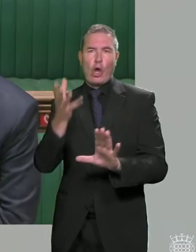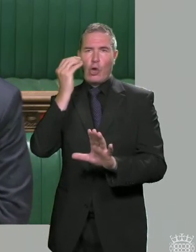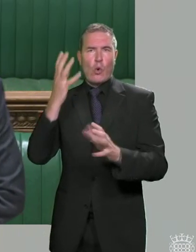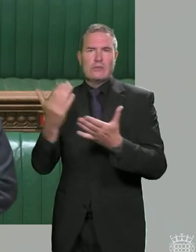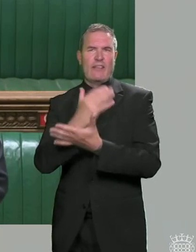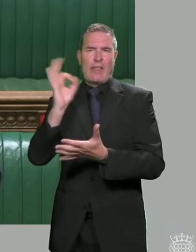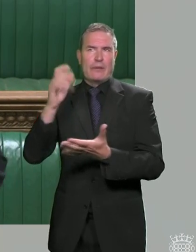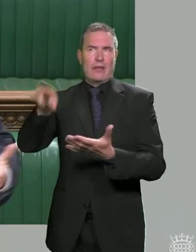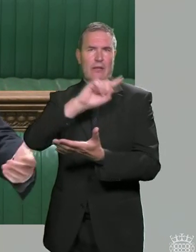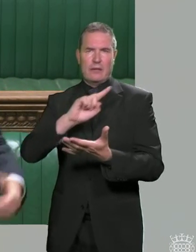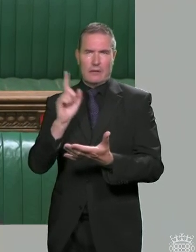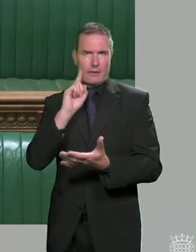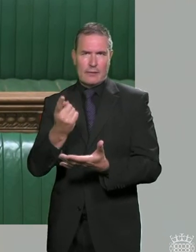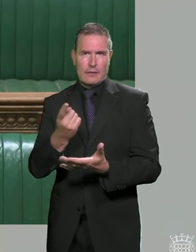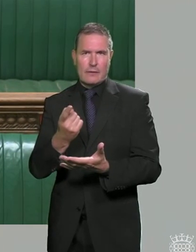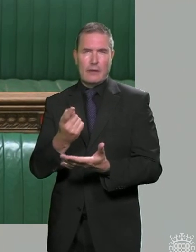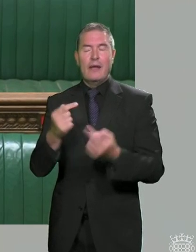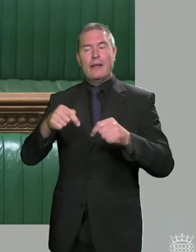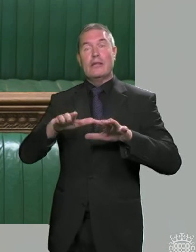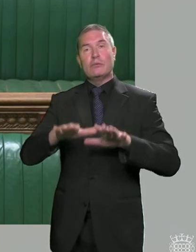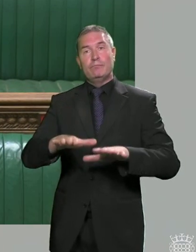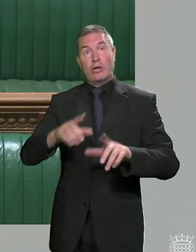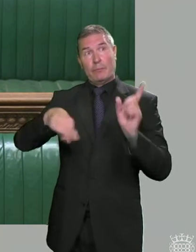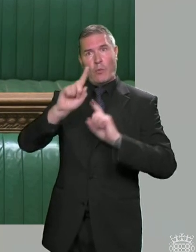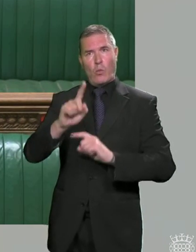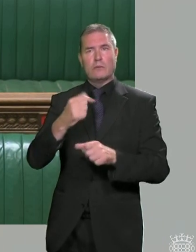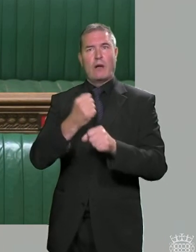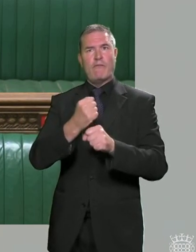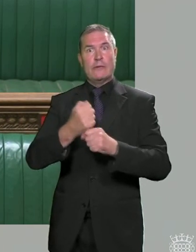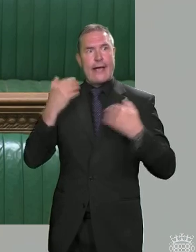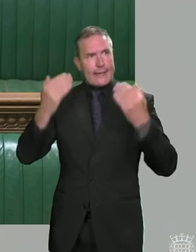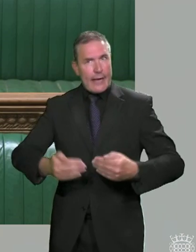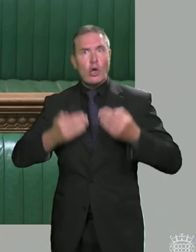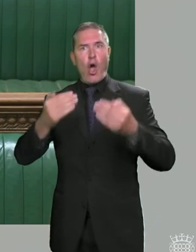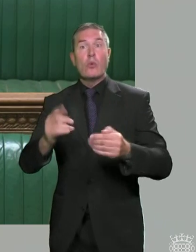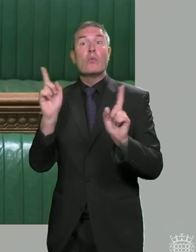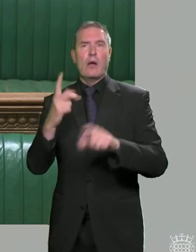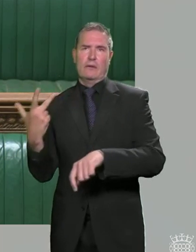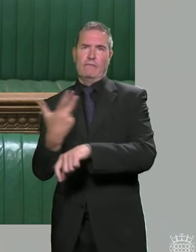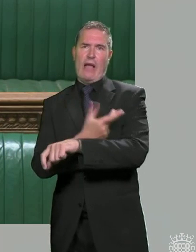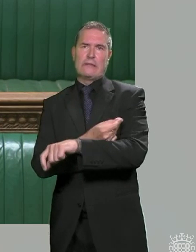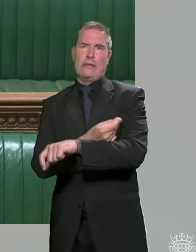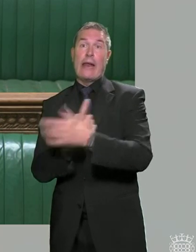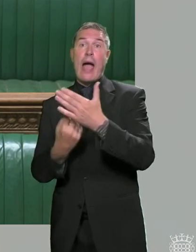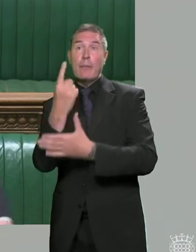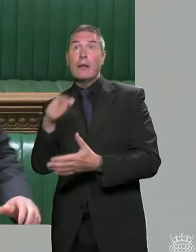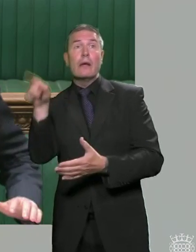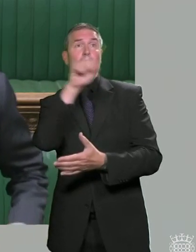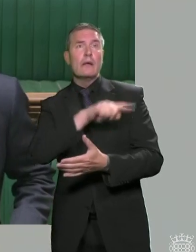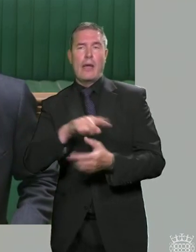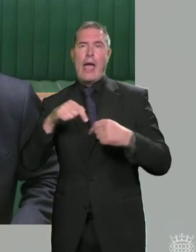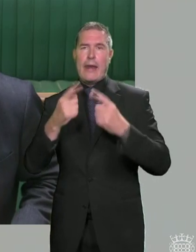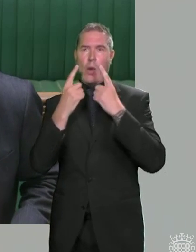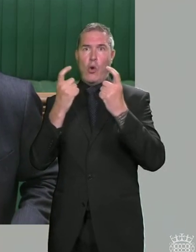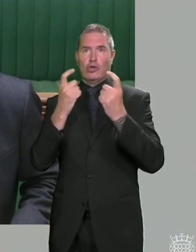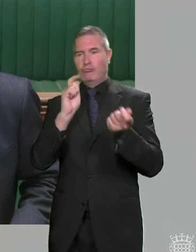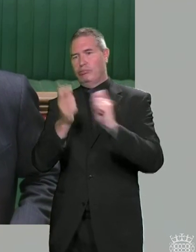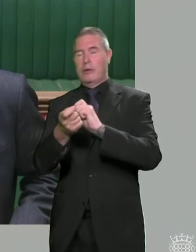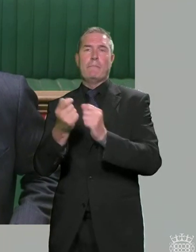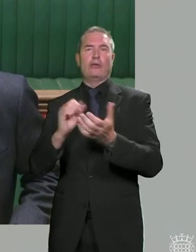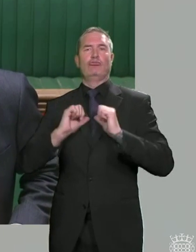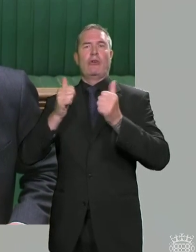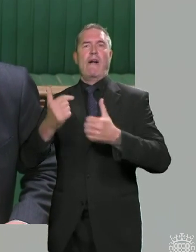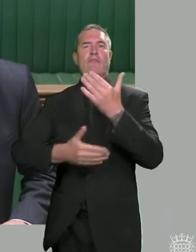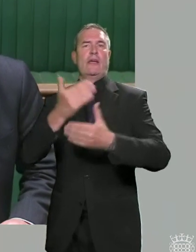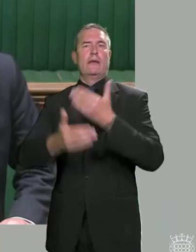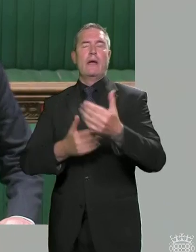What I think the people of this country want to see is a Government getting on with the vaccine roll-out and getting on with our cautious but irreversible road map to freedom.